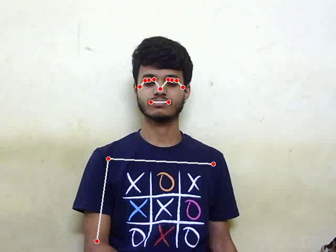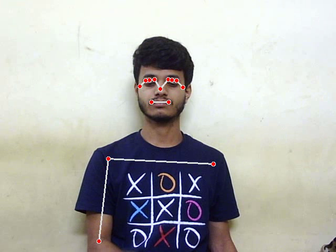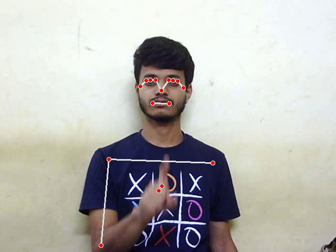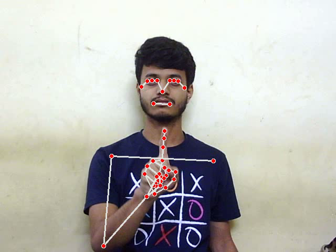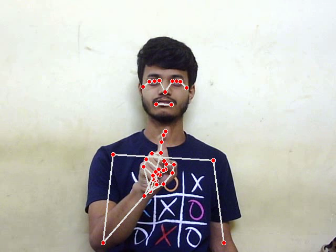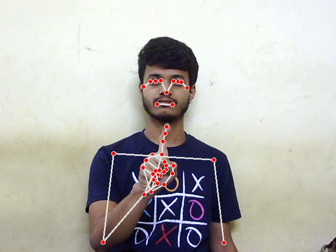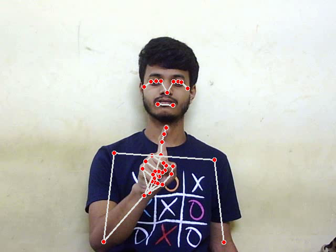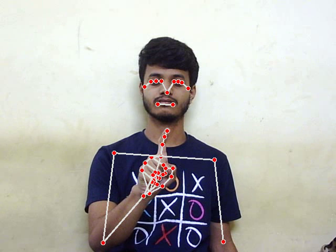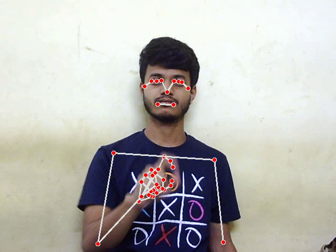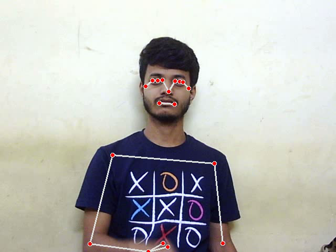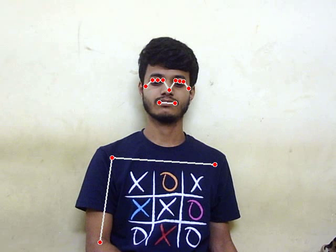question